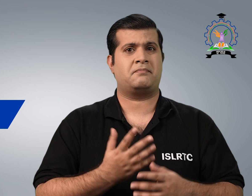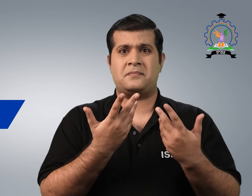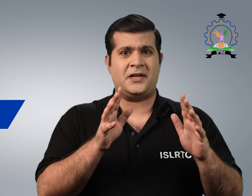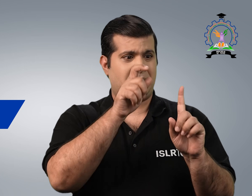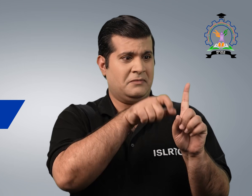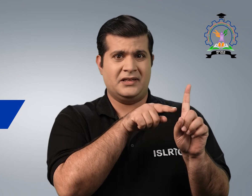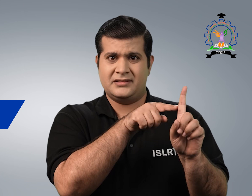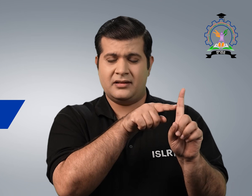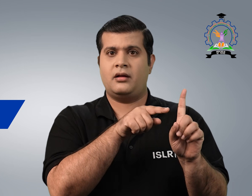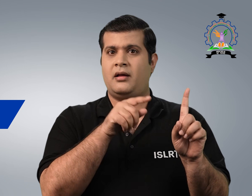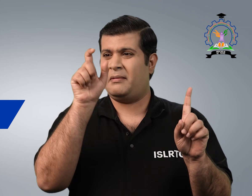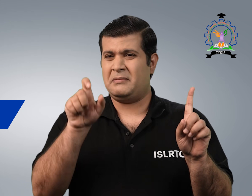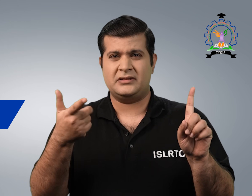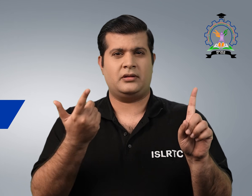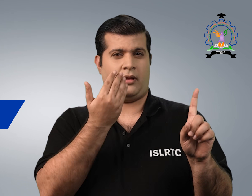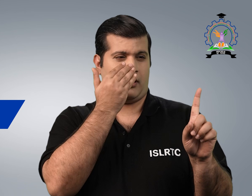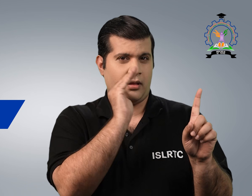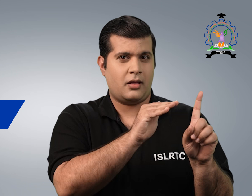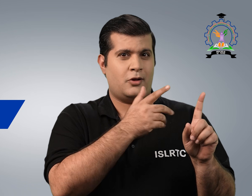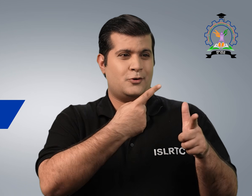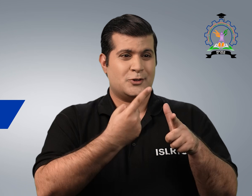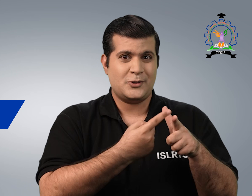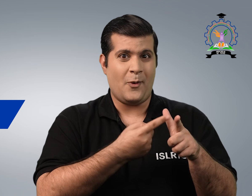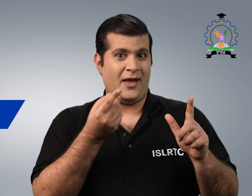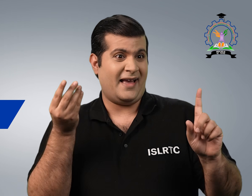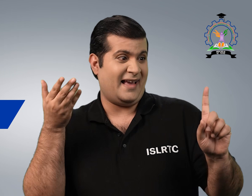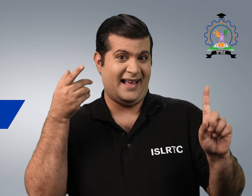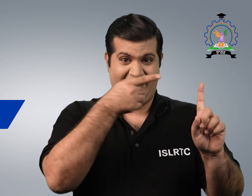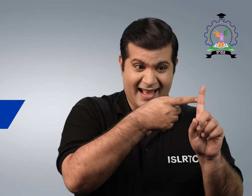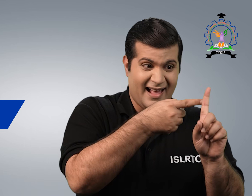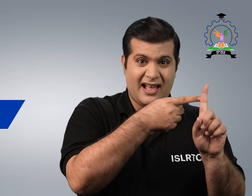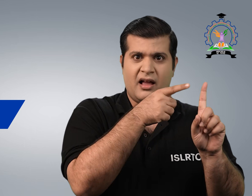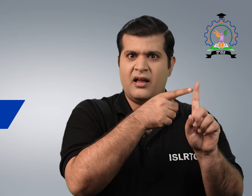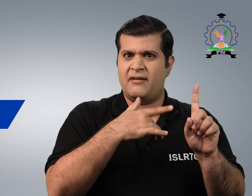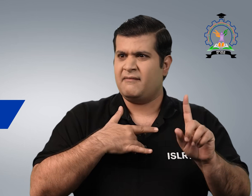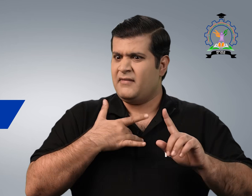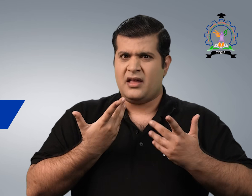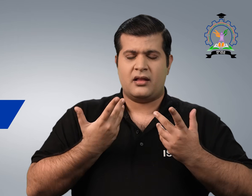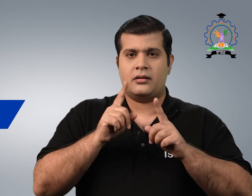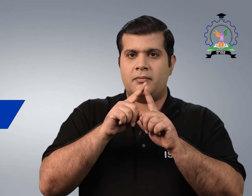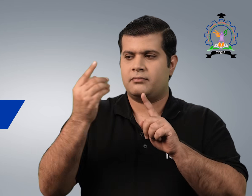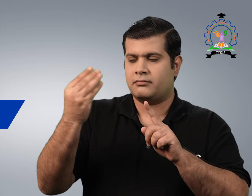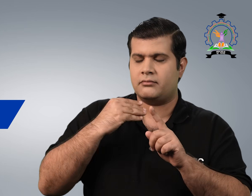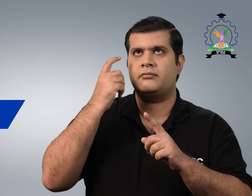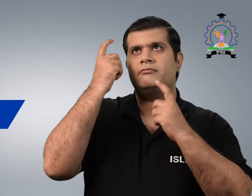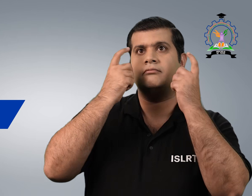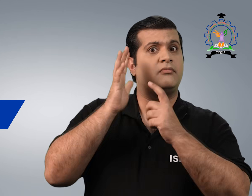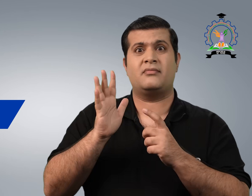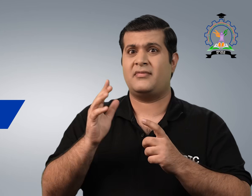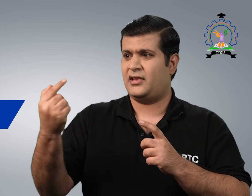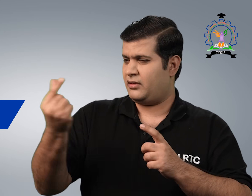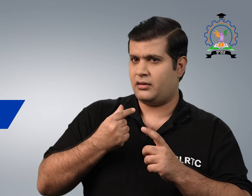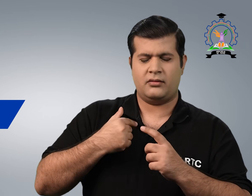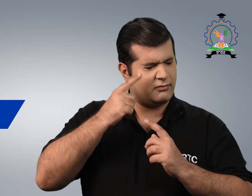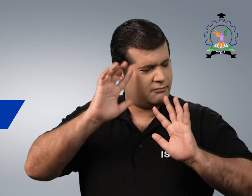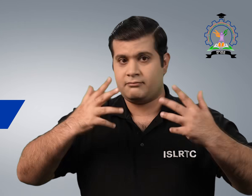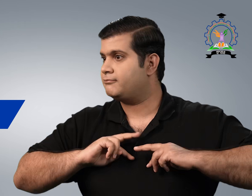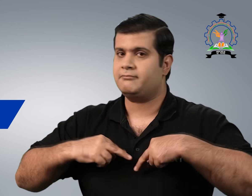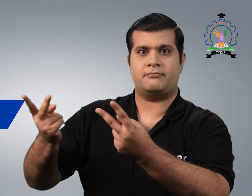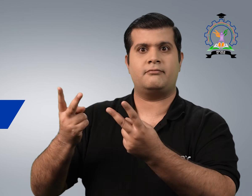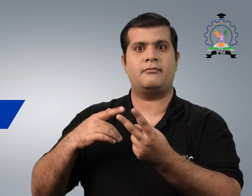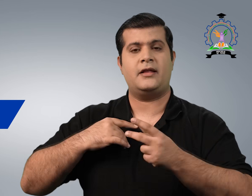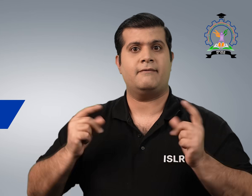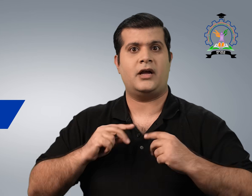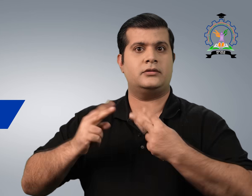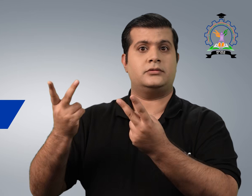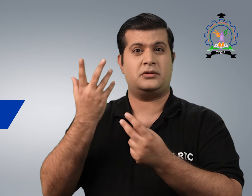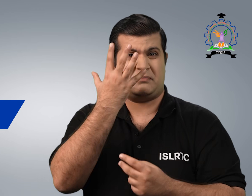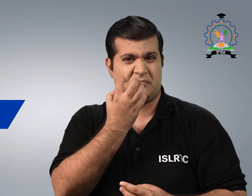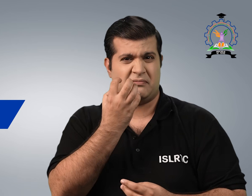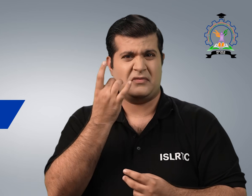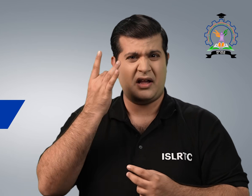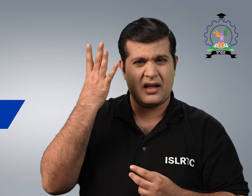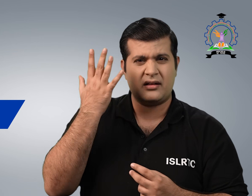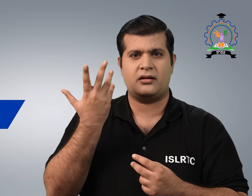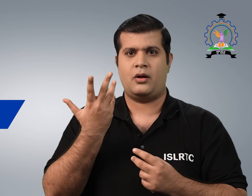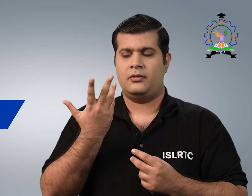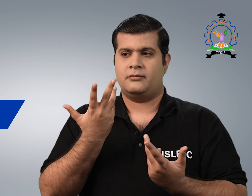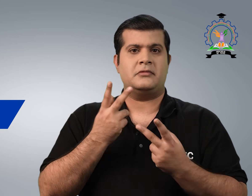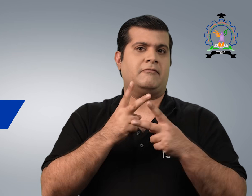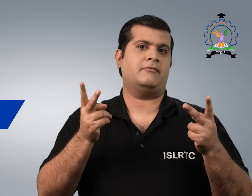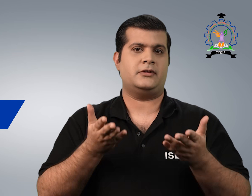It is the immediate response to something someone said or mocked you about. It’s a quick response, showing anger, disappointment, etc.